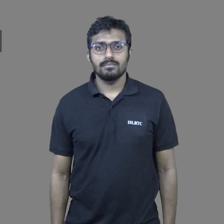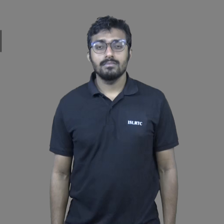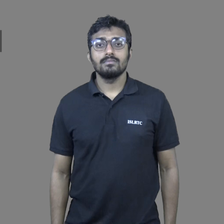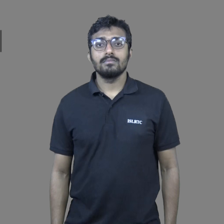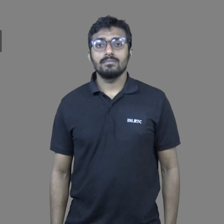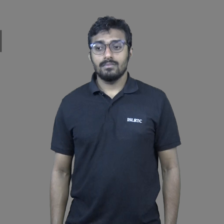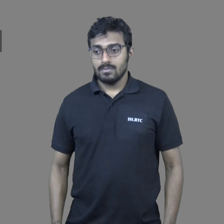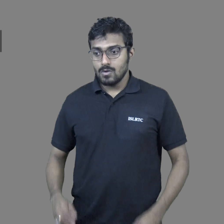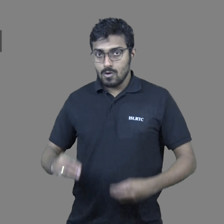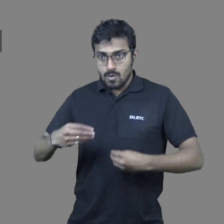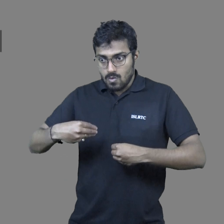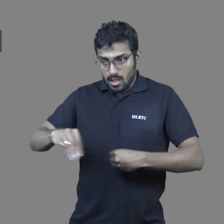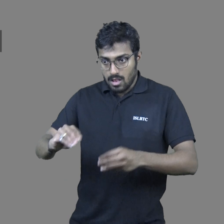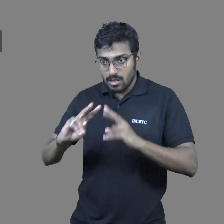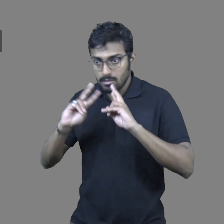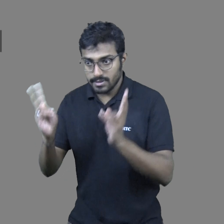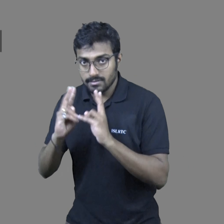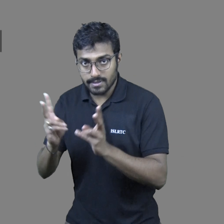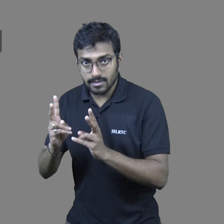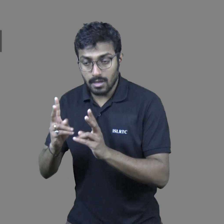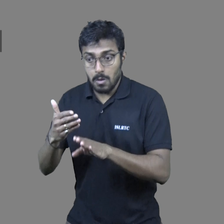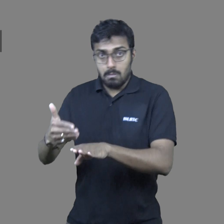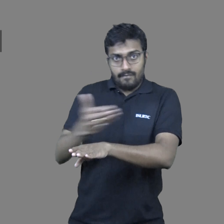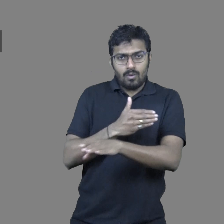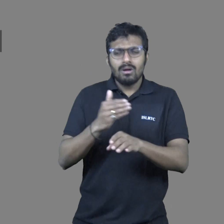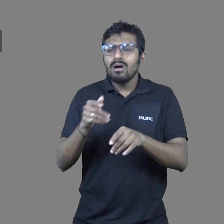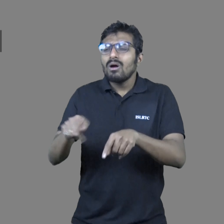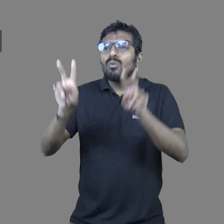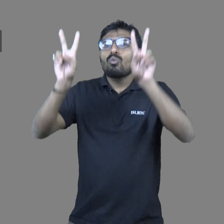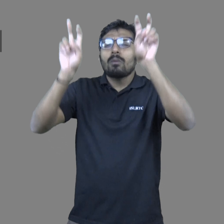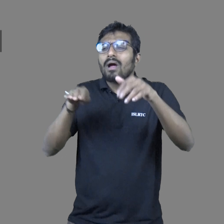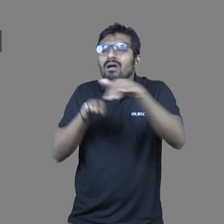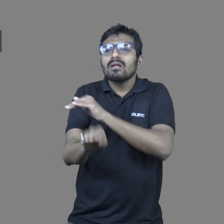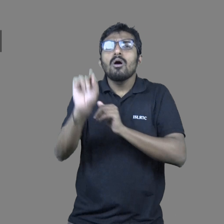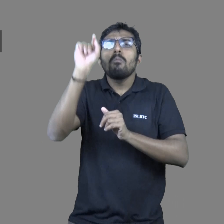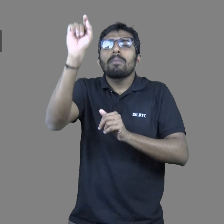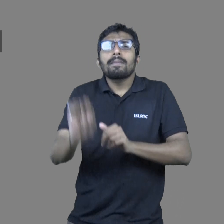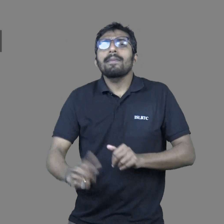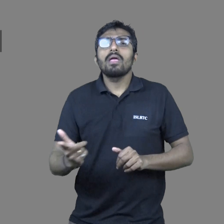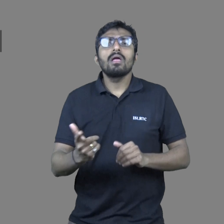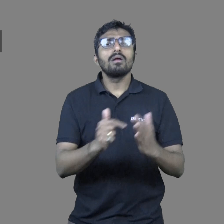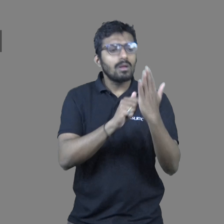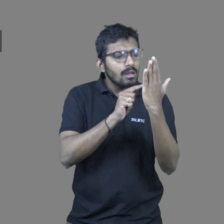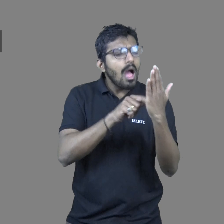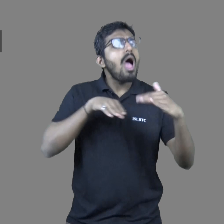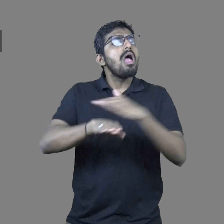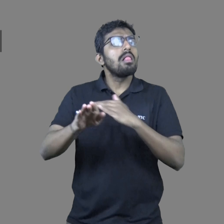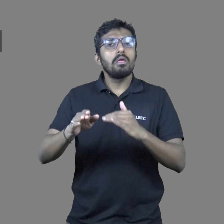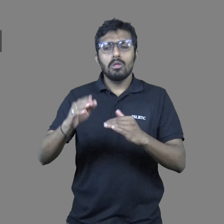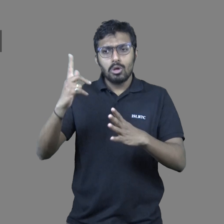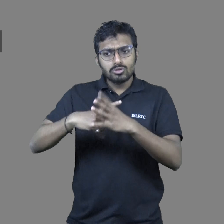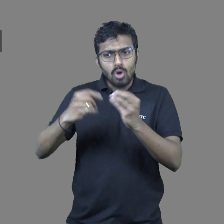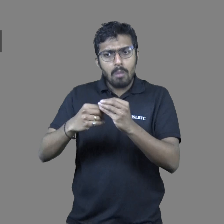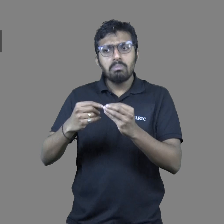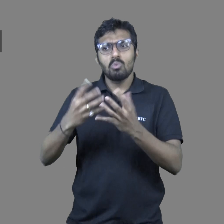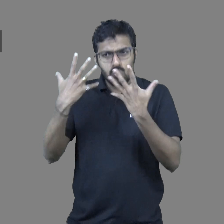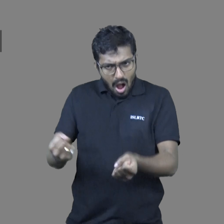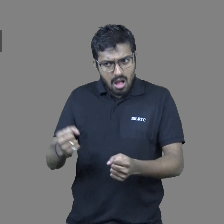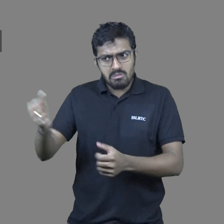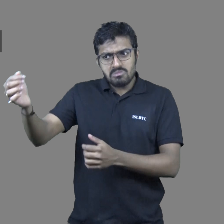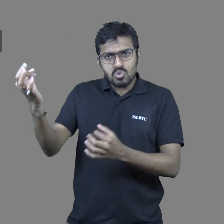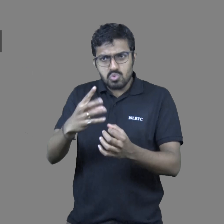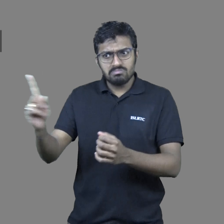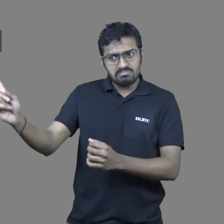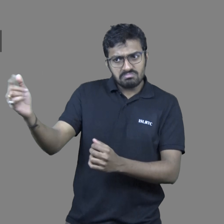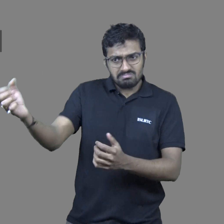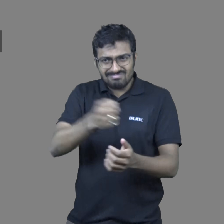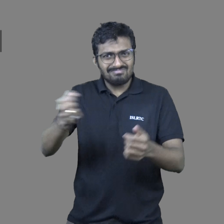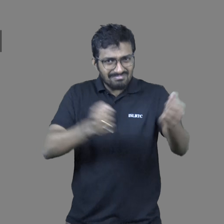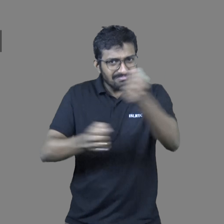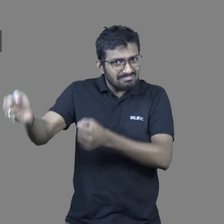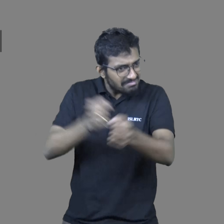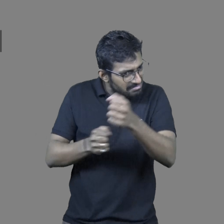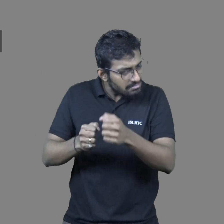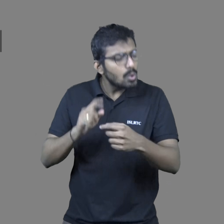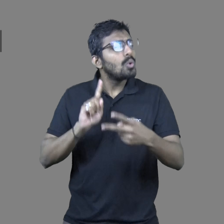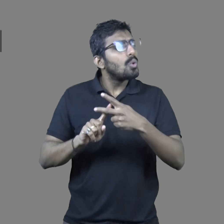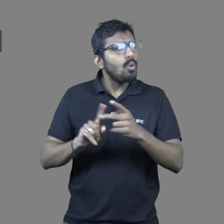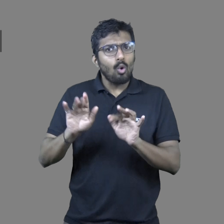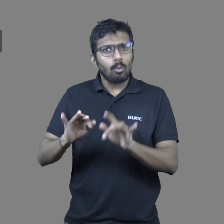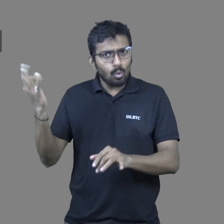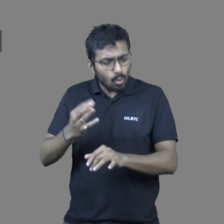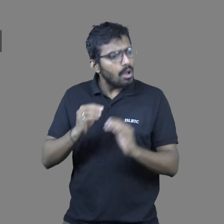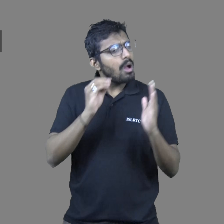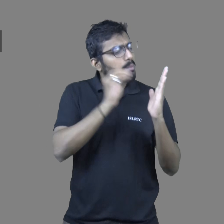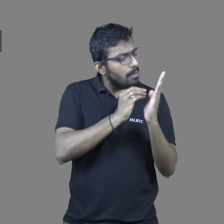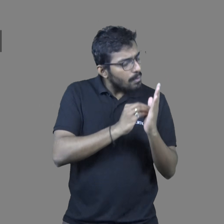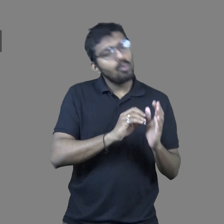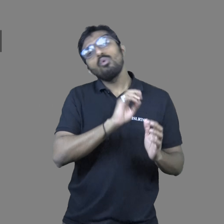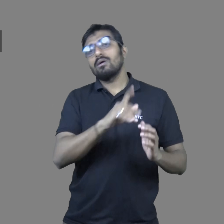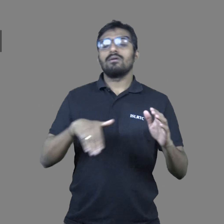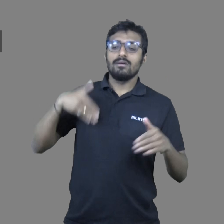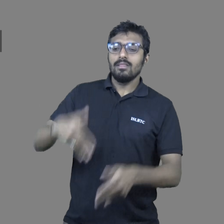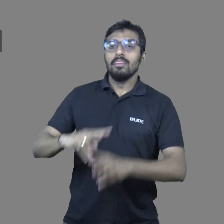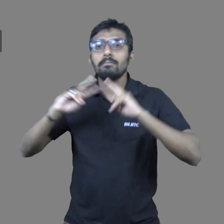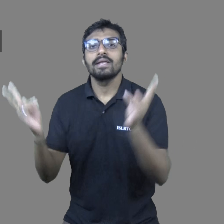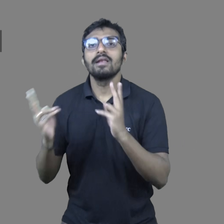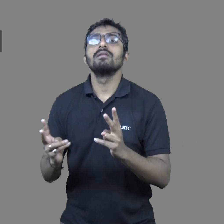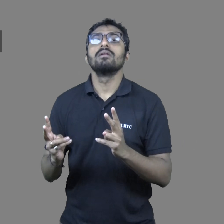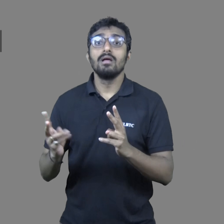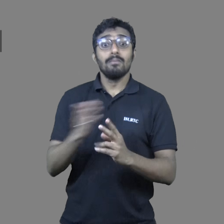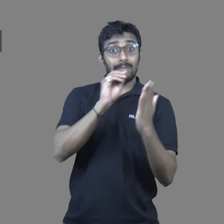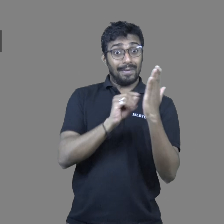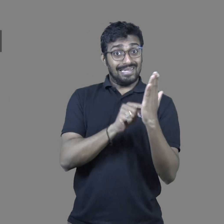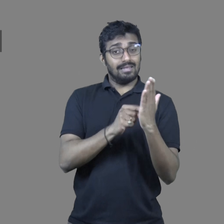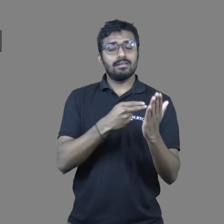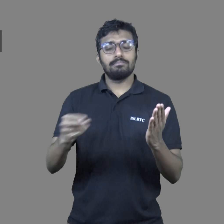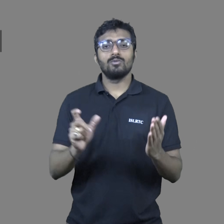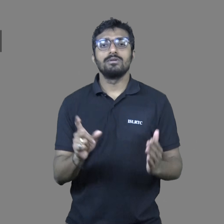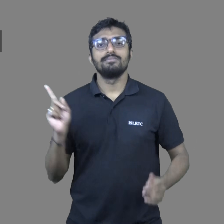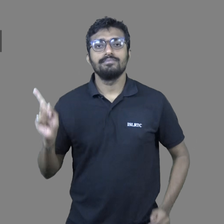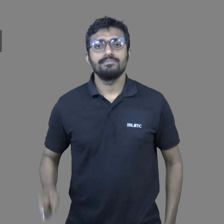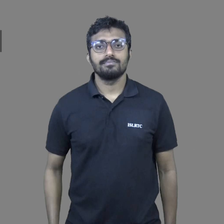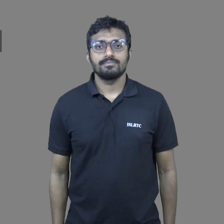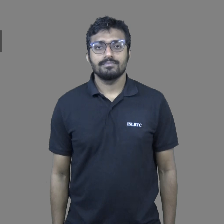Agenda